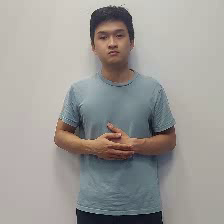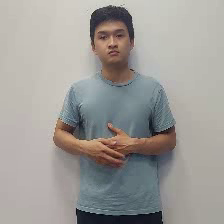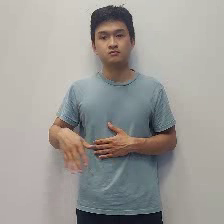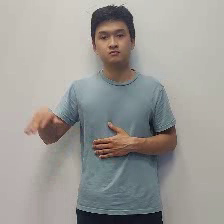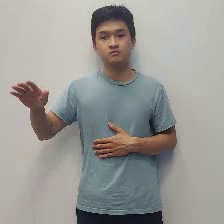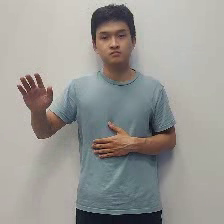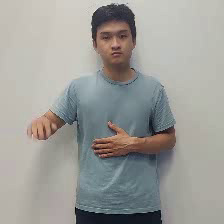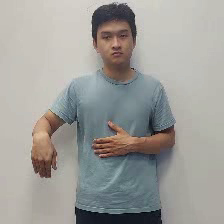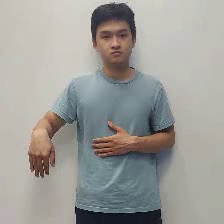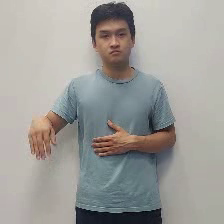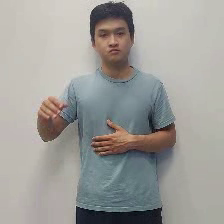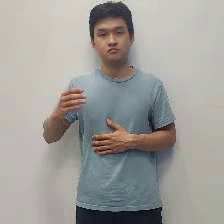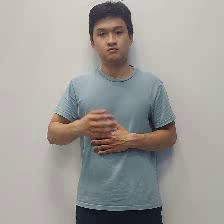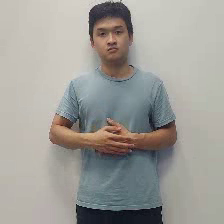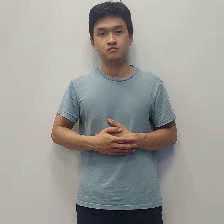Phía sau